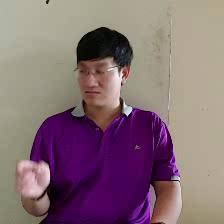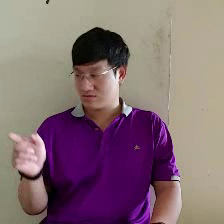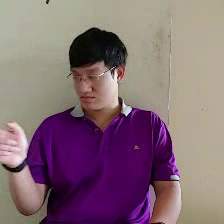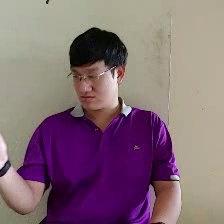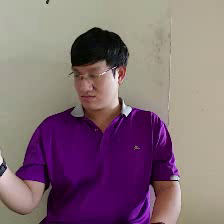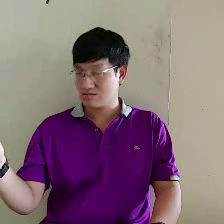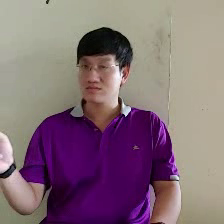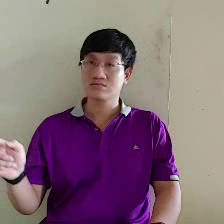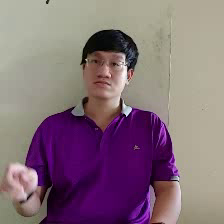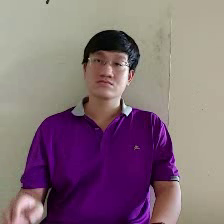Ghét